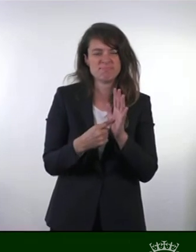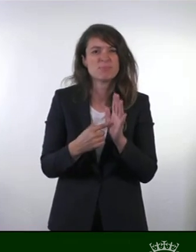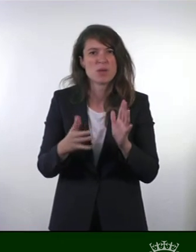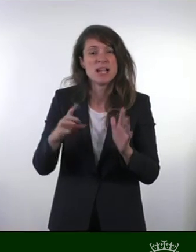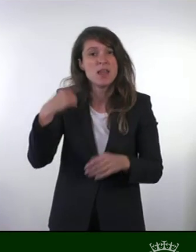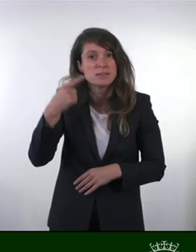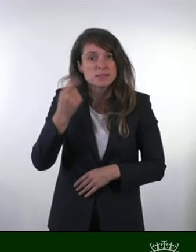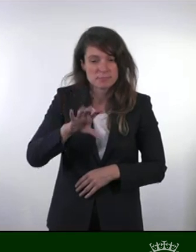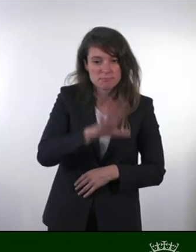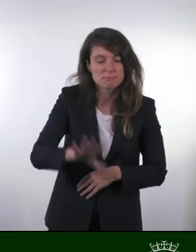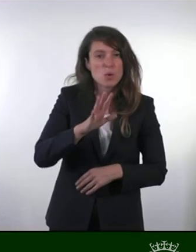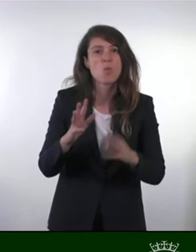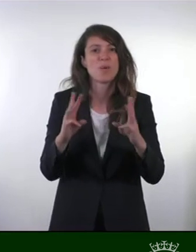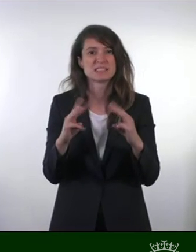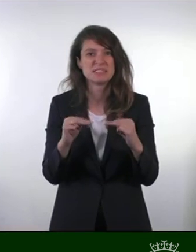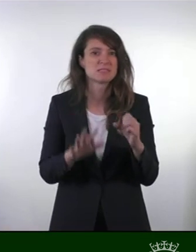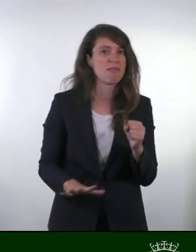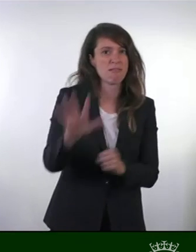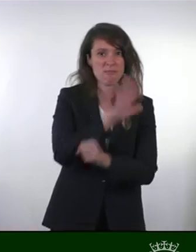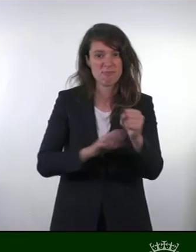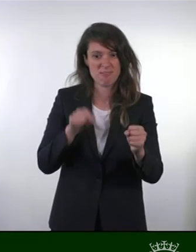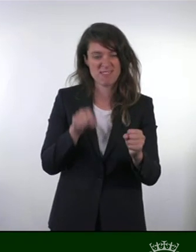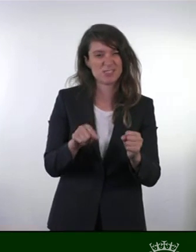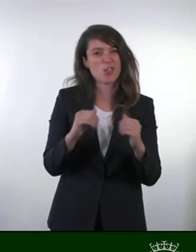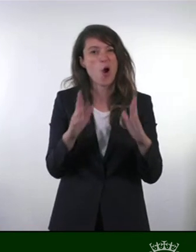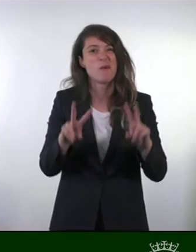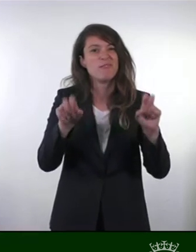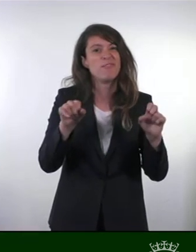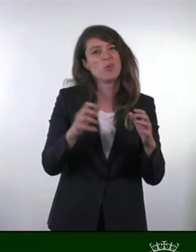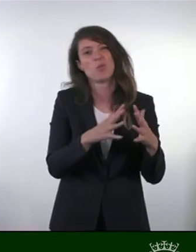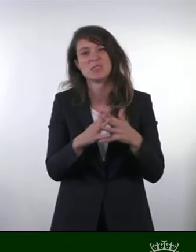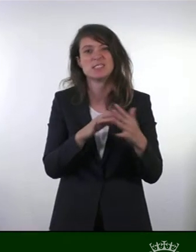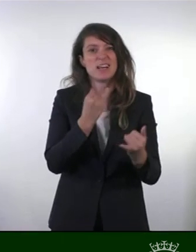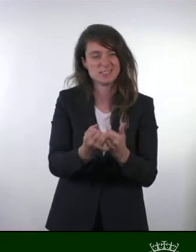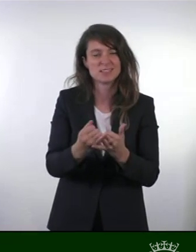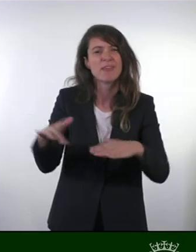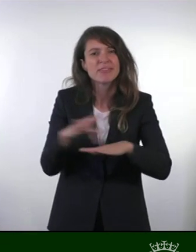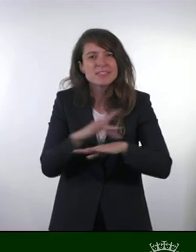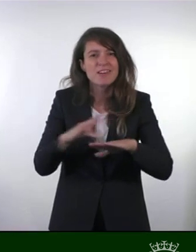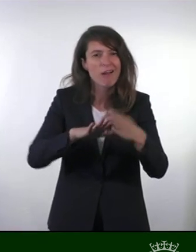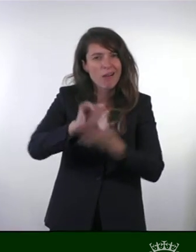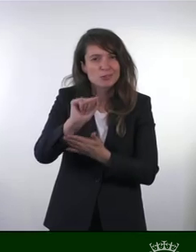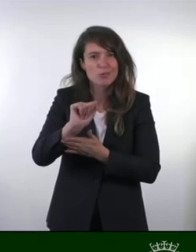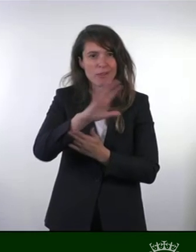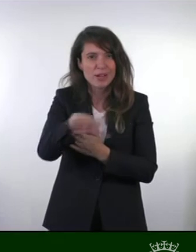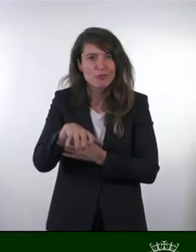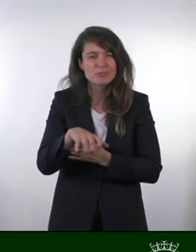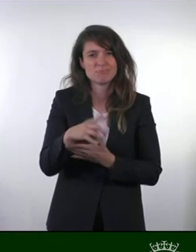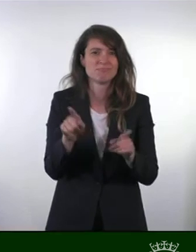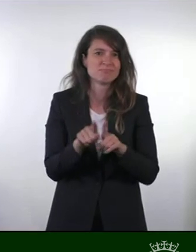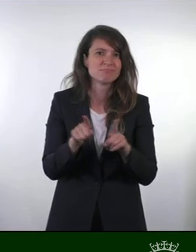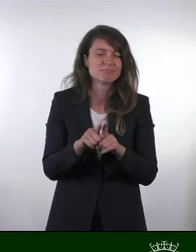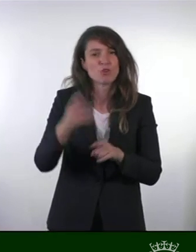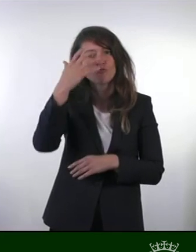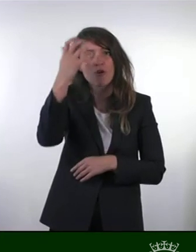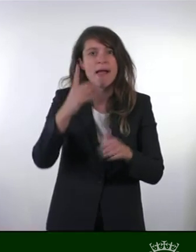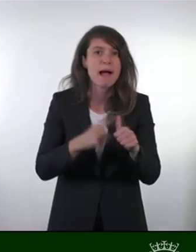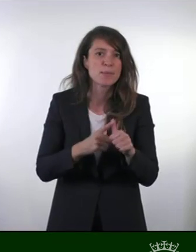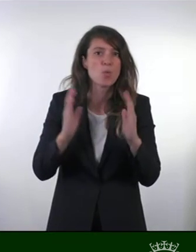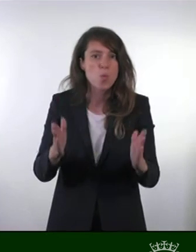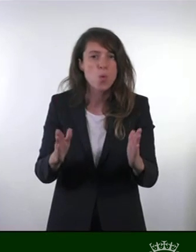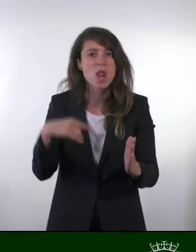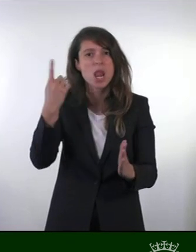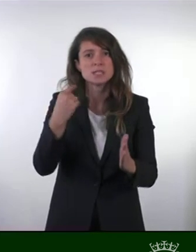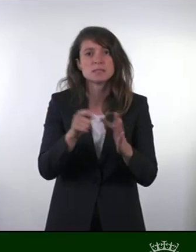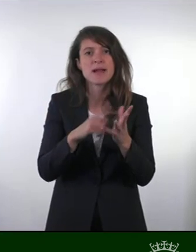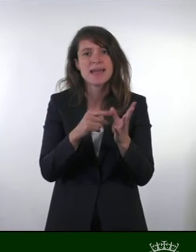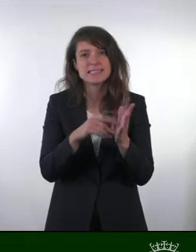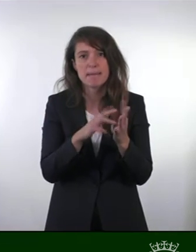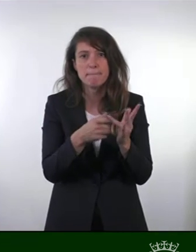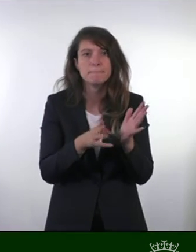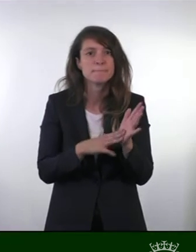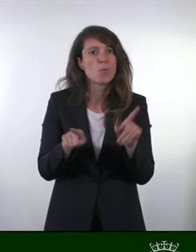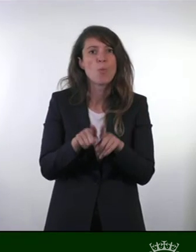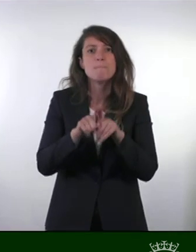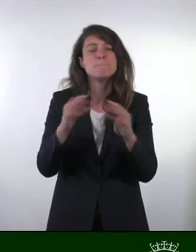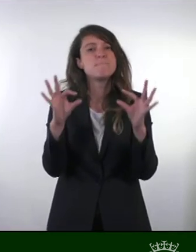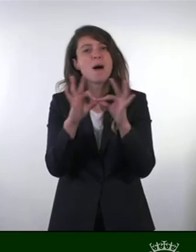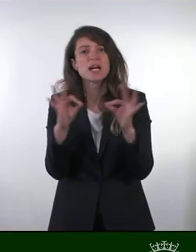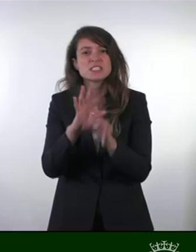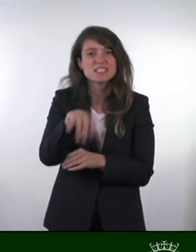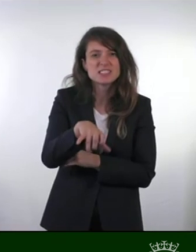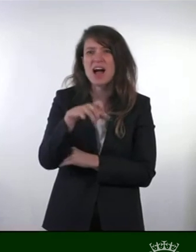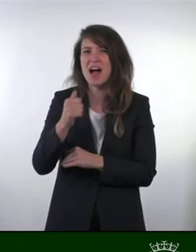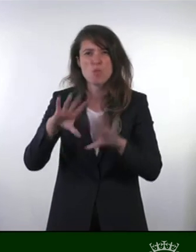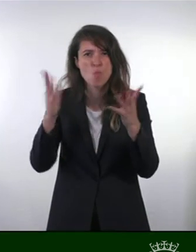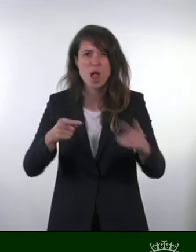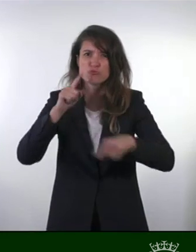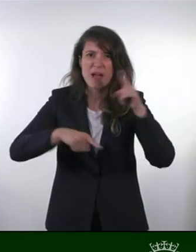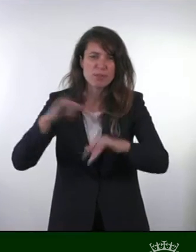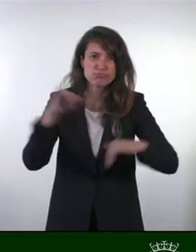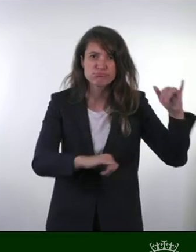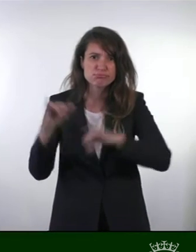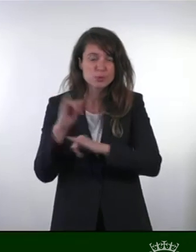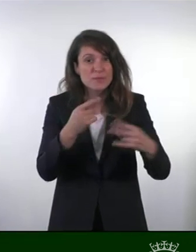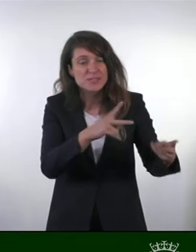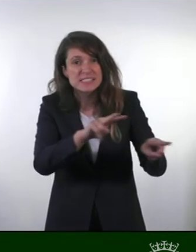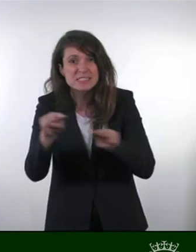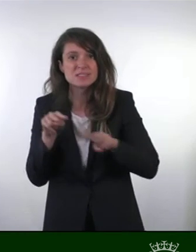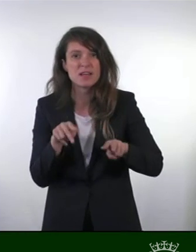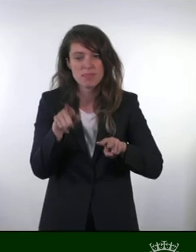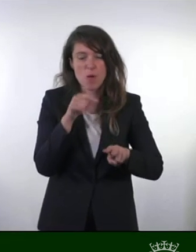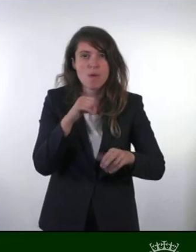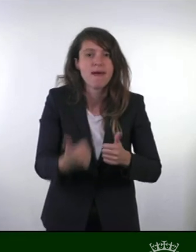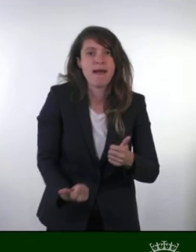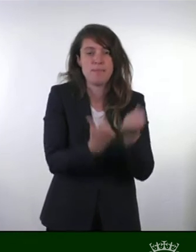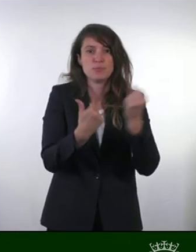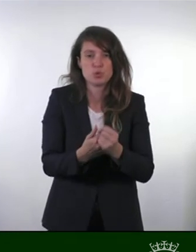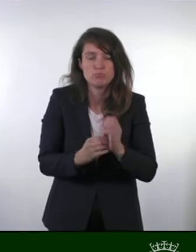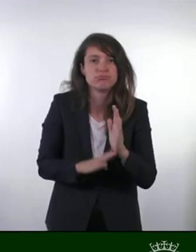Cities of London and Westminster is the home of the west end, whose theatres and cultural venues, such as the Royal Albert Hall, the London Palladium and the Barbican Centre, attract visitors from across the globe and will help power our economic recovery.